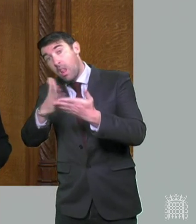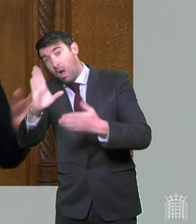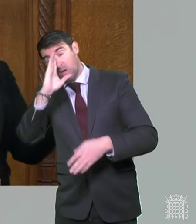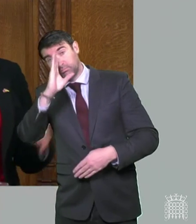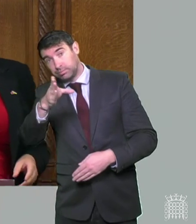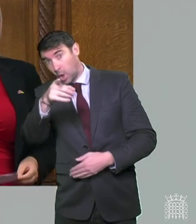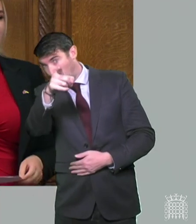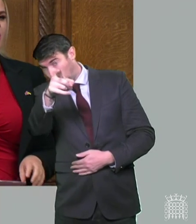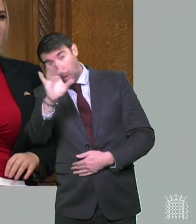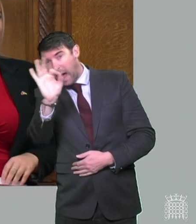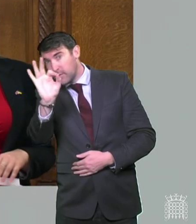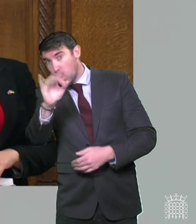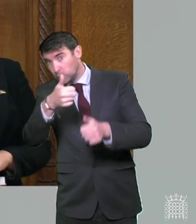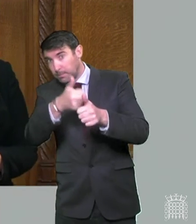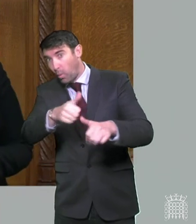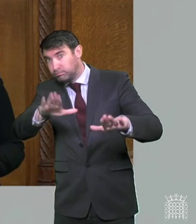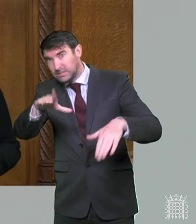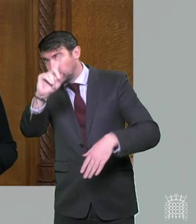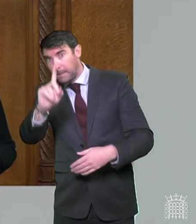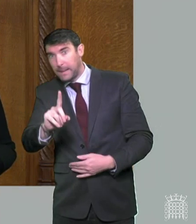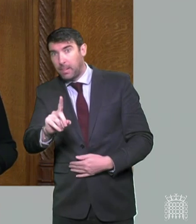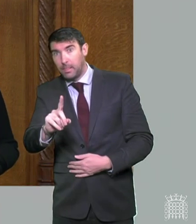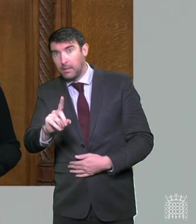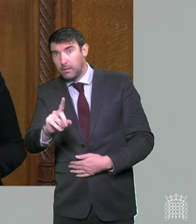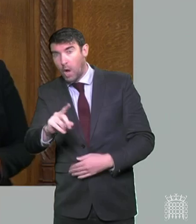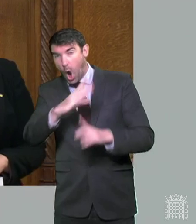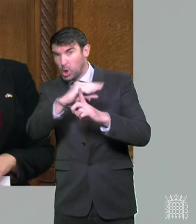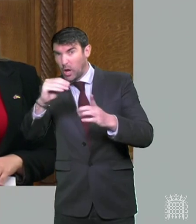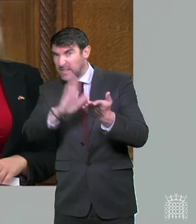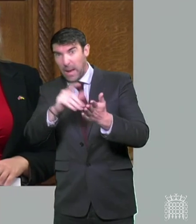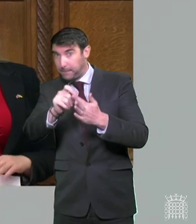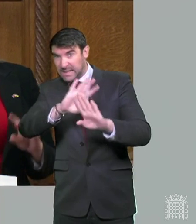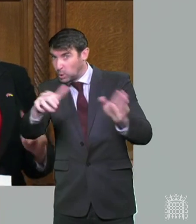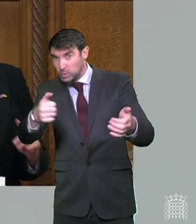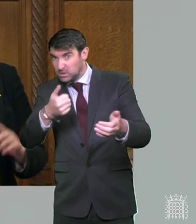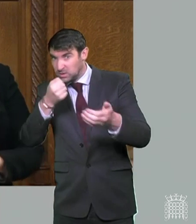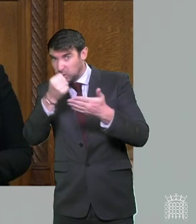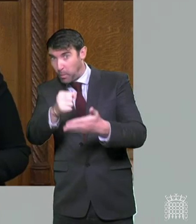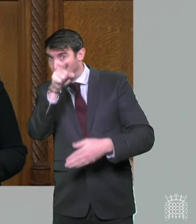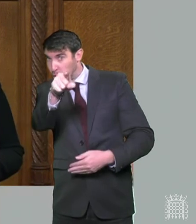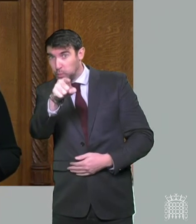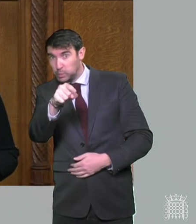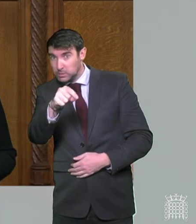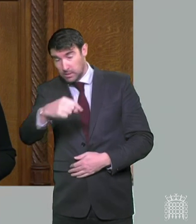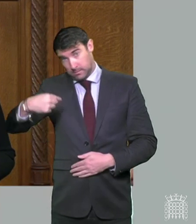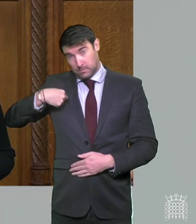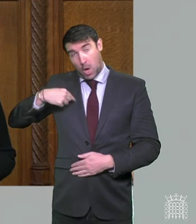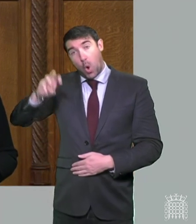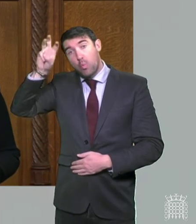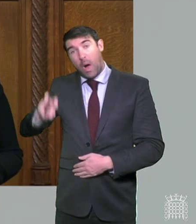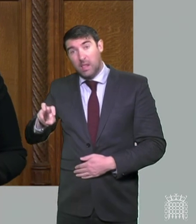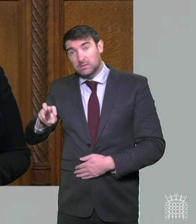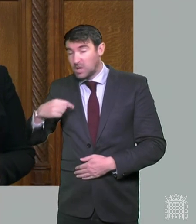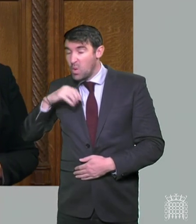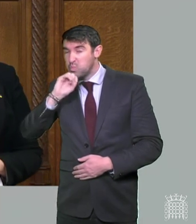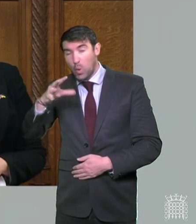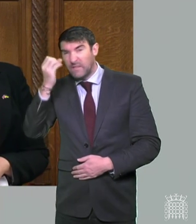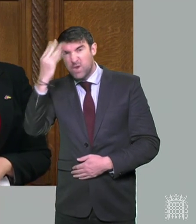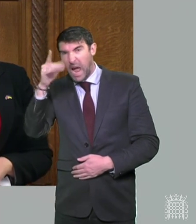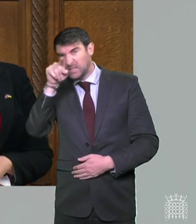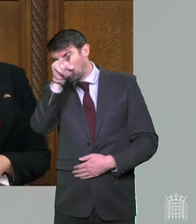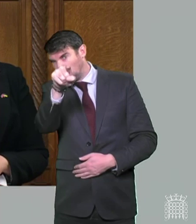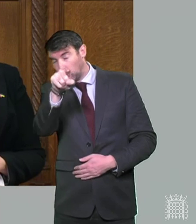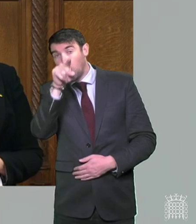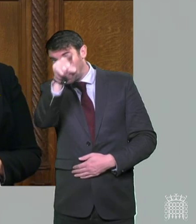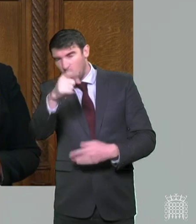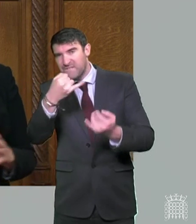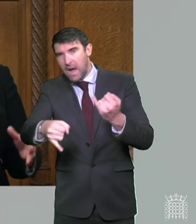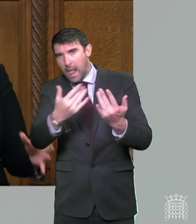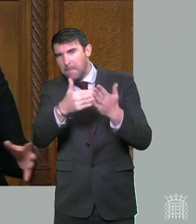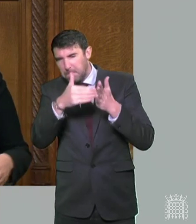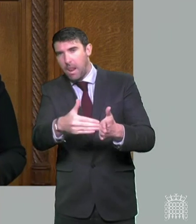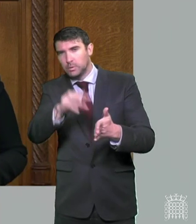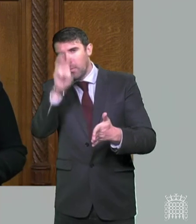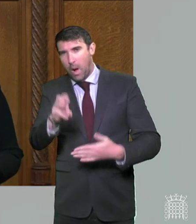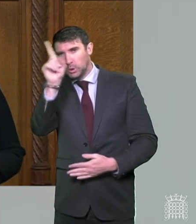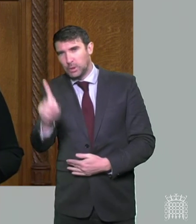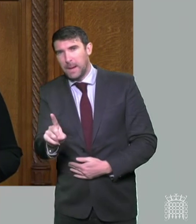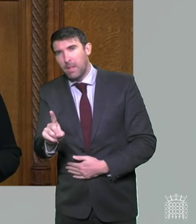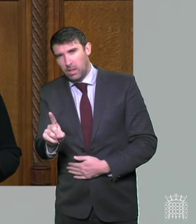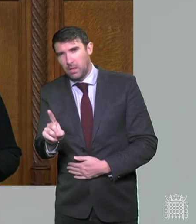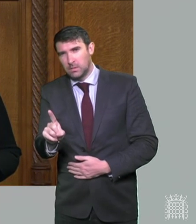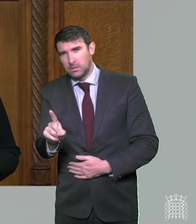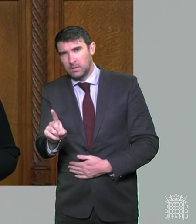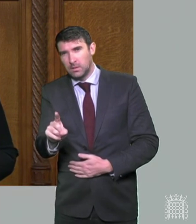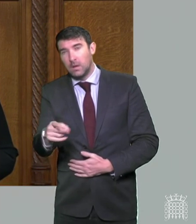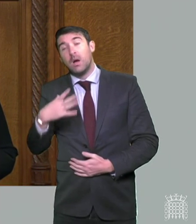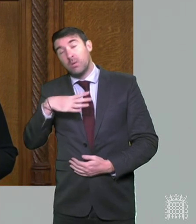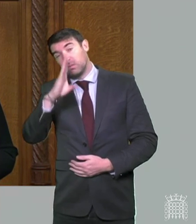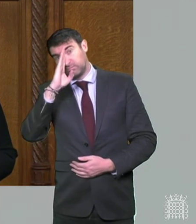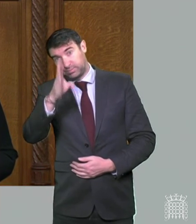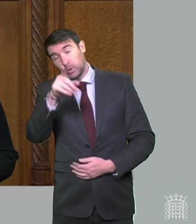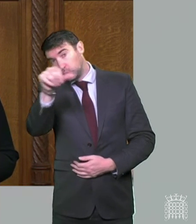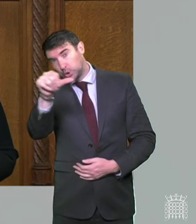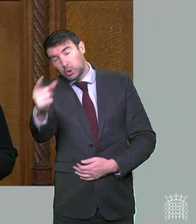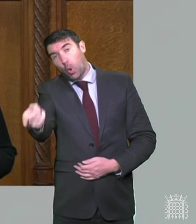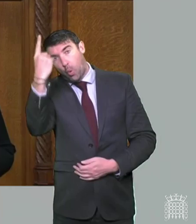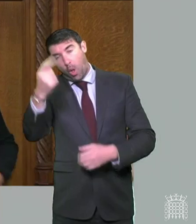She cannot even rely on the backing of her own MPs, and people in Pontypridd will never forget that she played a key role in a Government who failed millions, so will she now finally do the right and decent thing and call a general election?